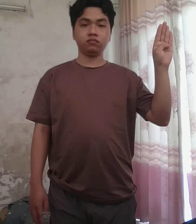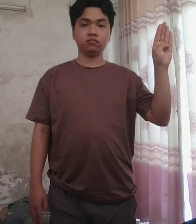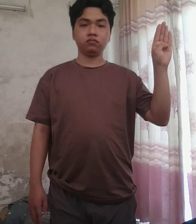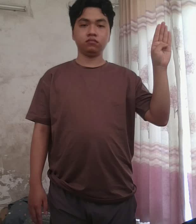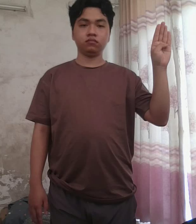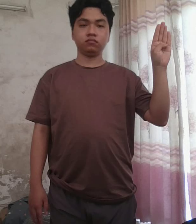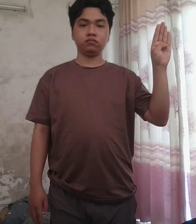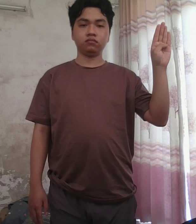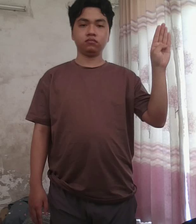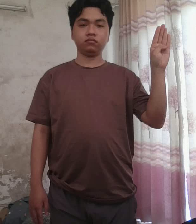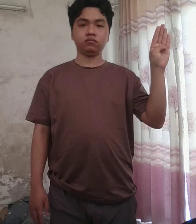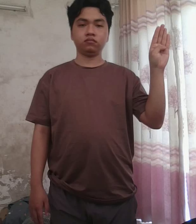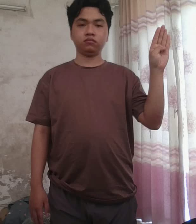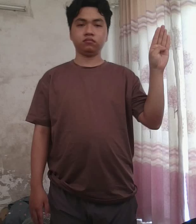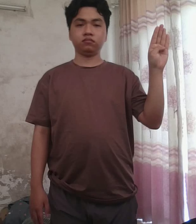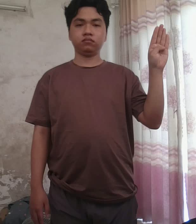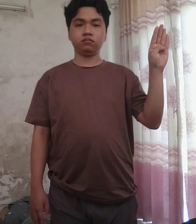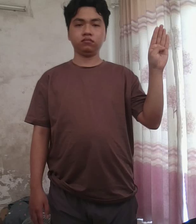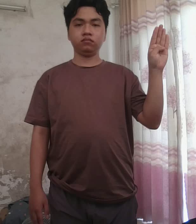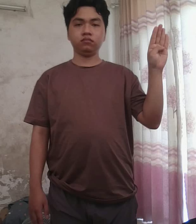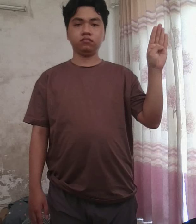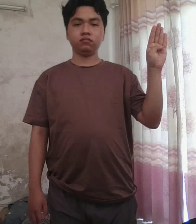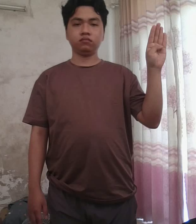b